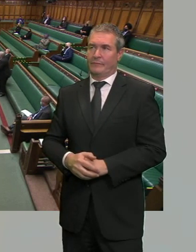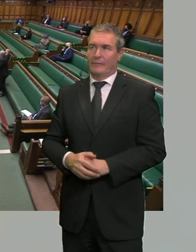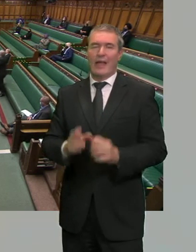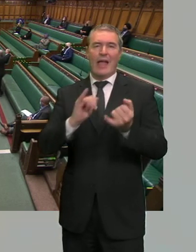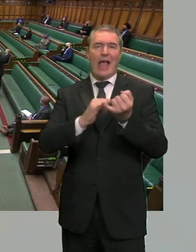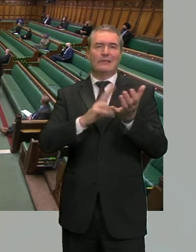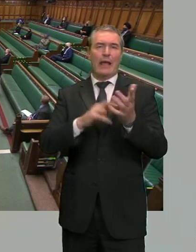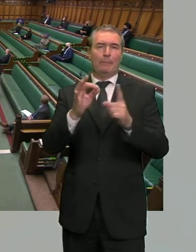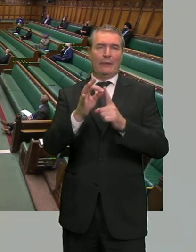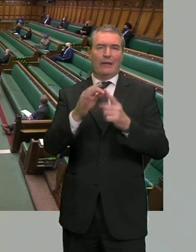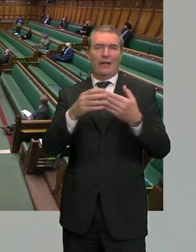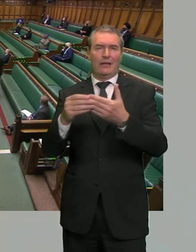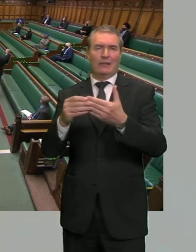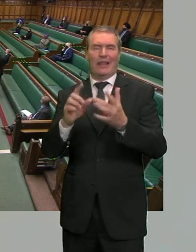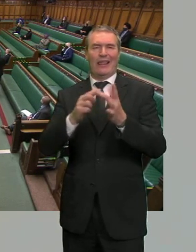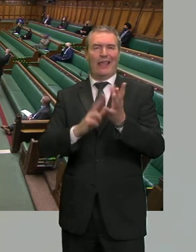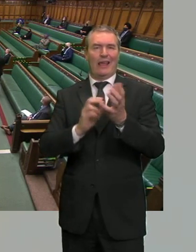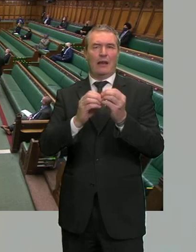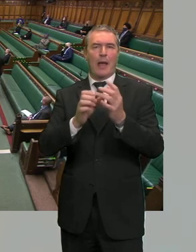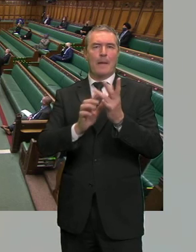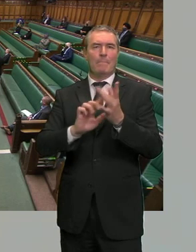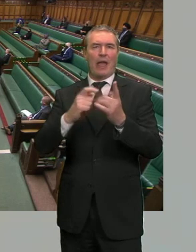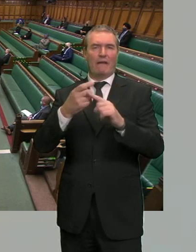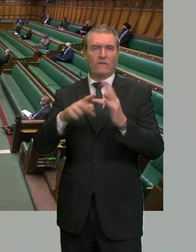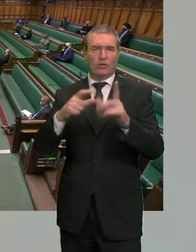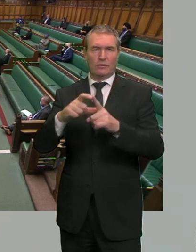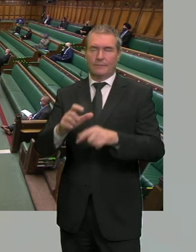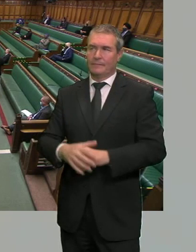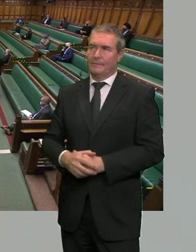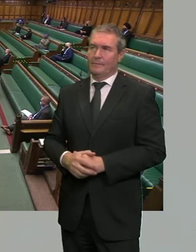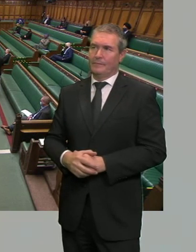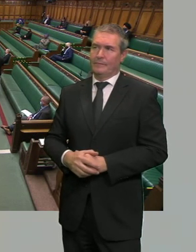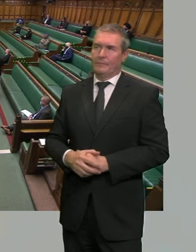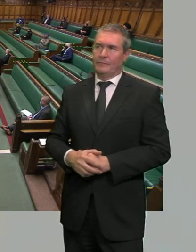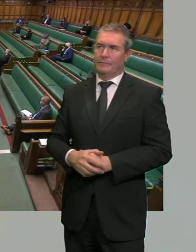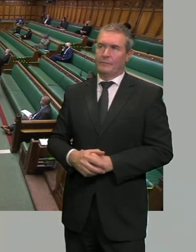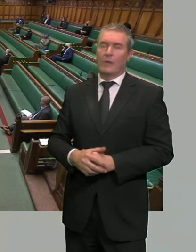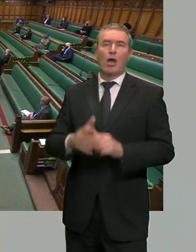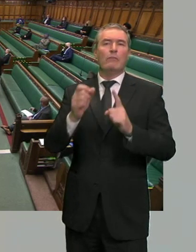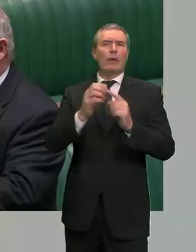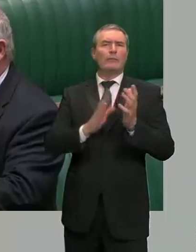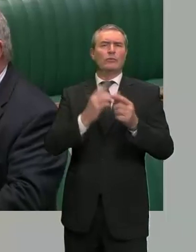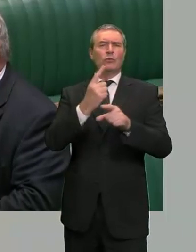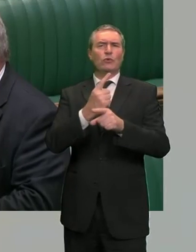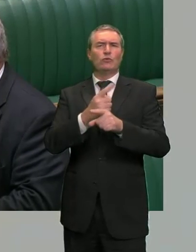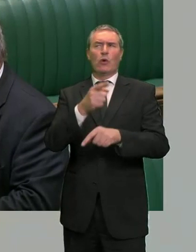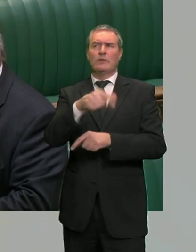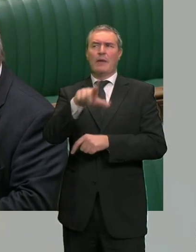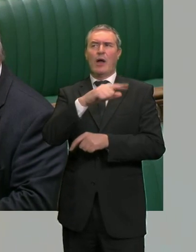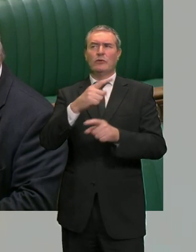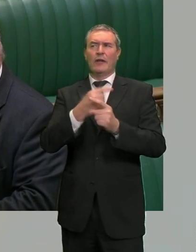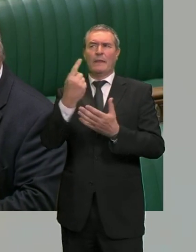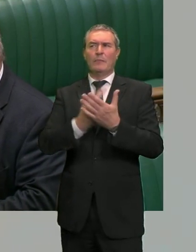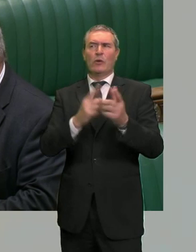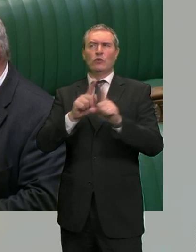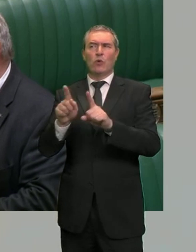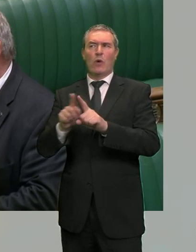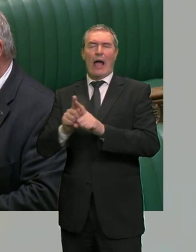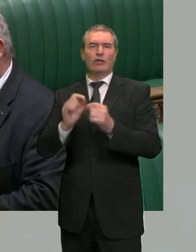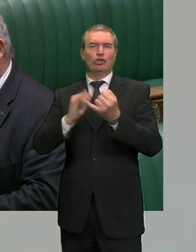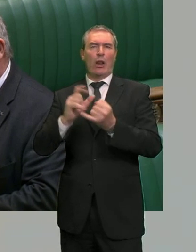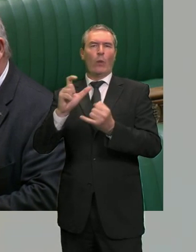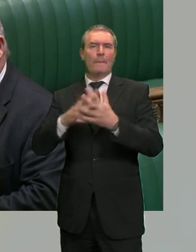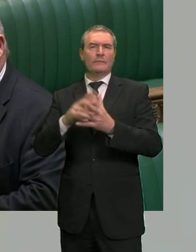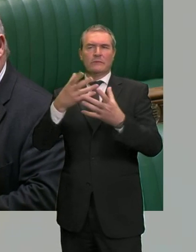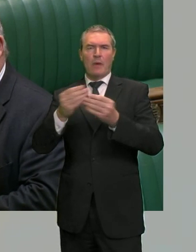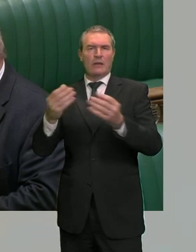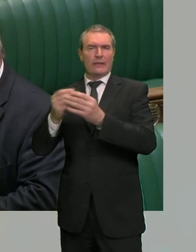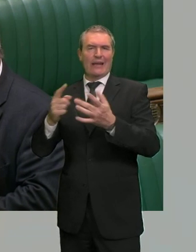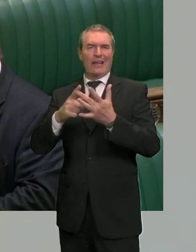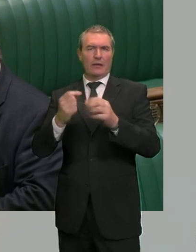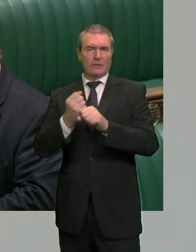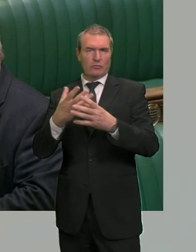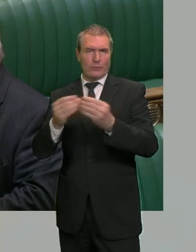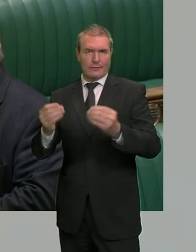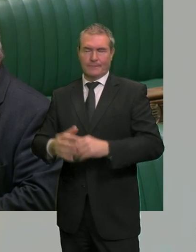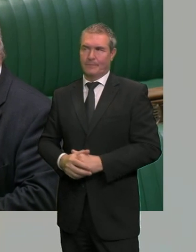Mòran taing, Mr Speaker. May I associate myself with the remarks of the Prime Minister and the Leader of the Opposition about Dame Cheryl Gillan and Shirley Williams?